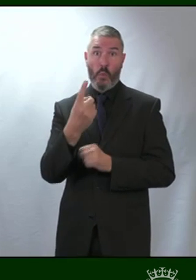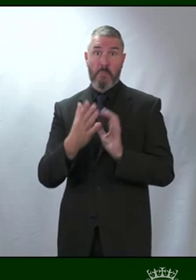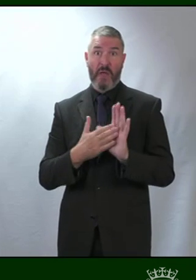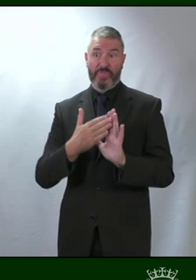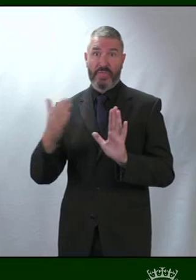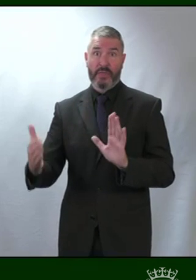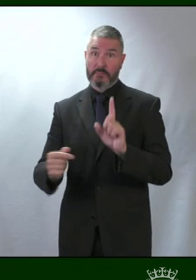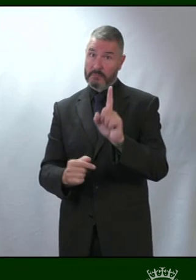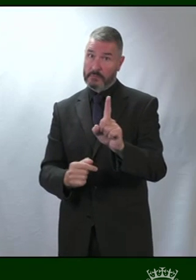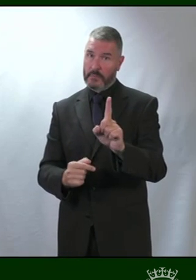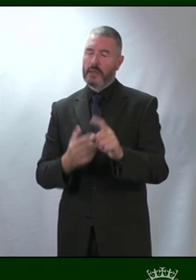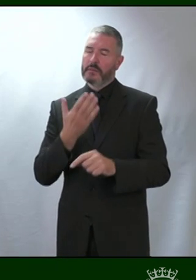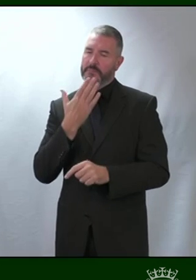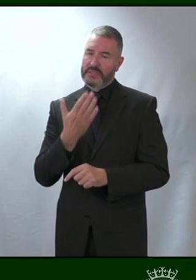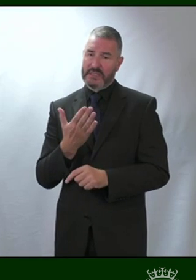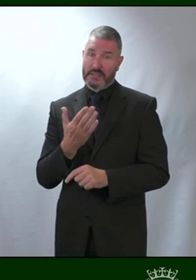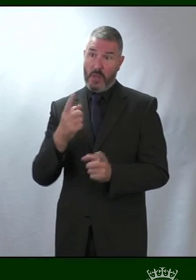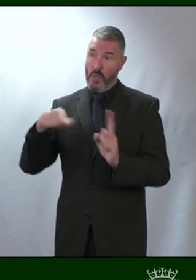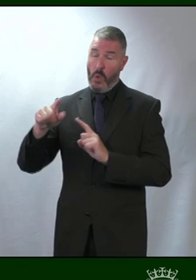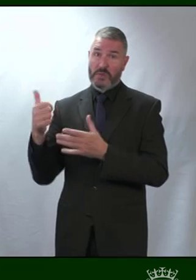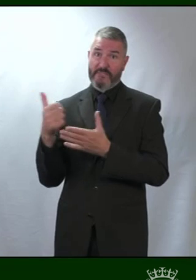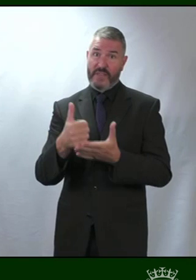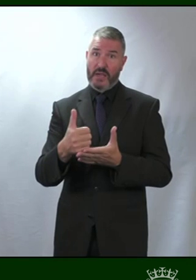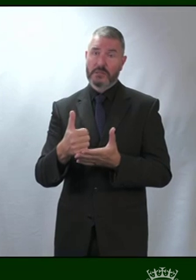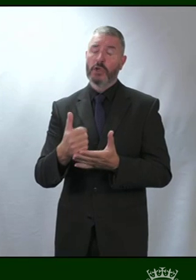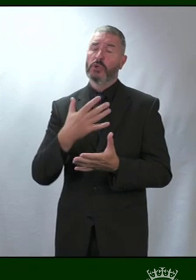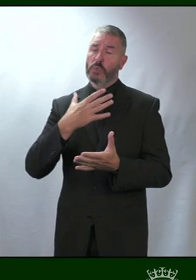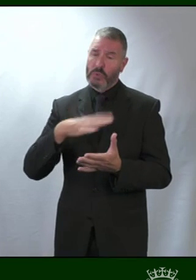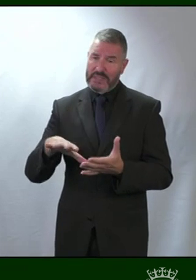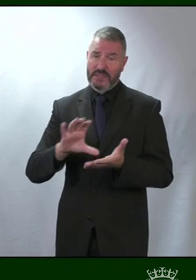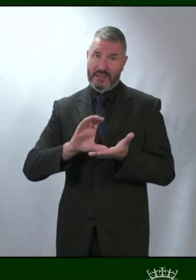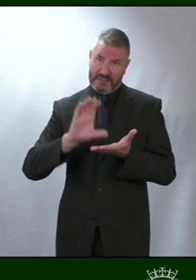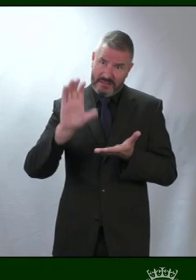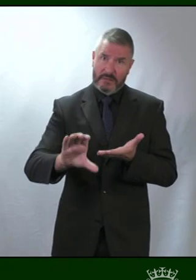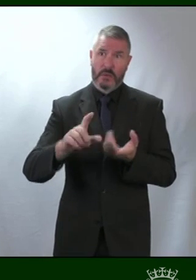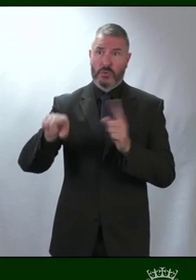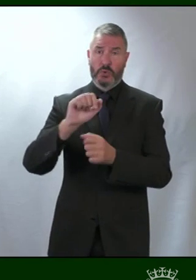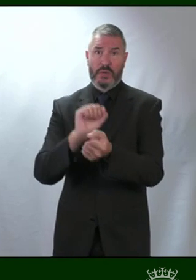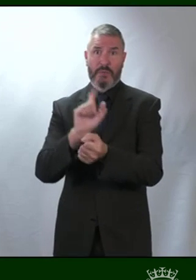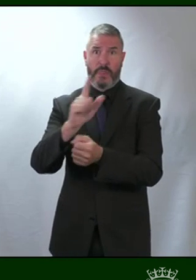Will the Prime Minister please listen to that advice and take urgent action?